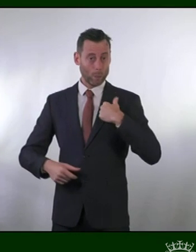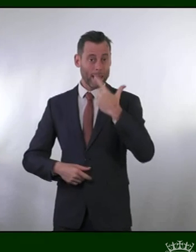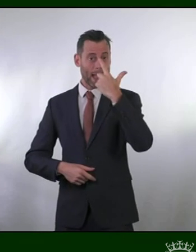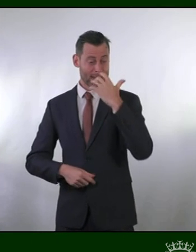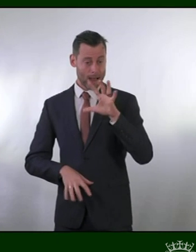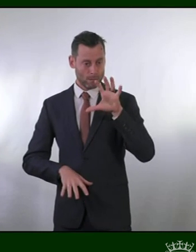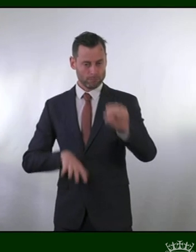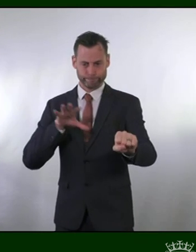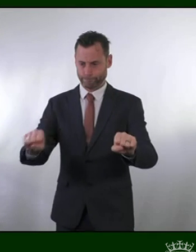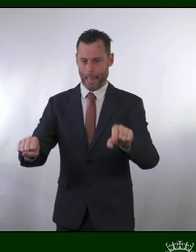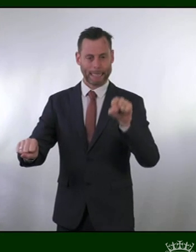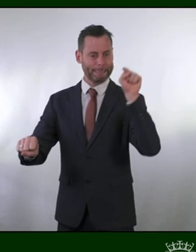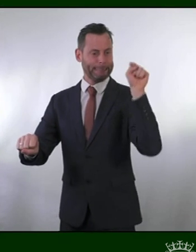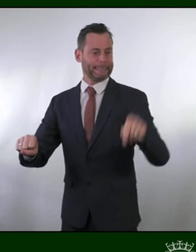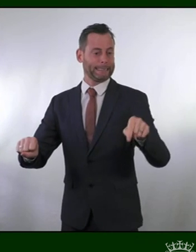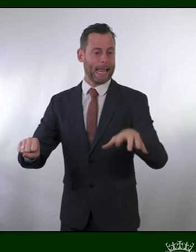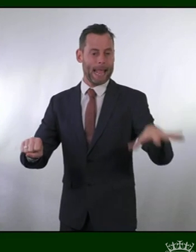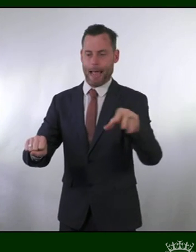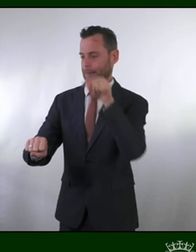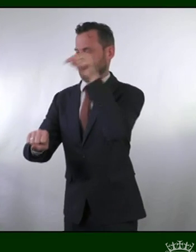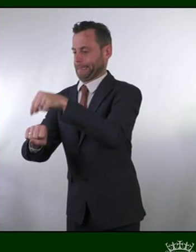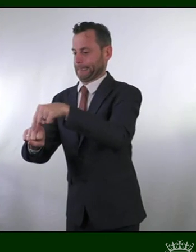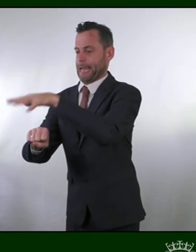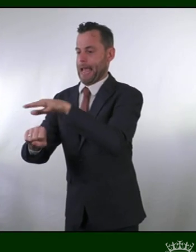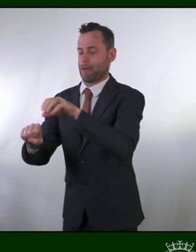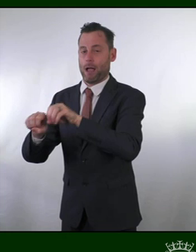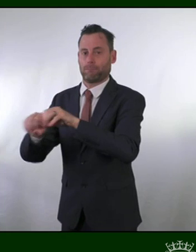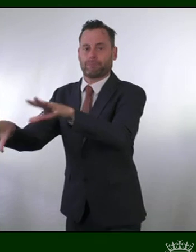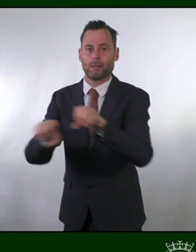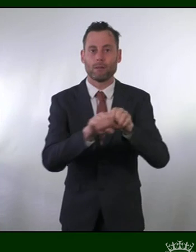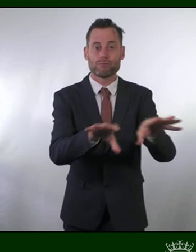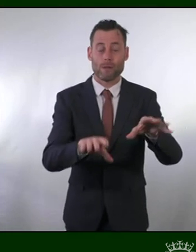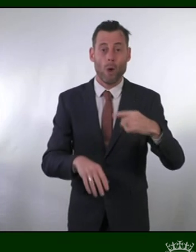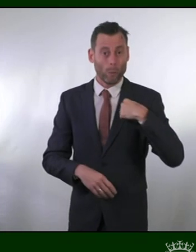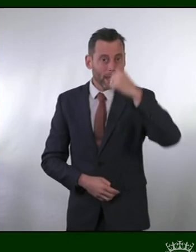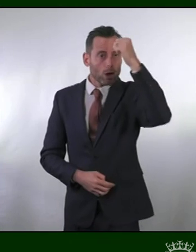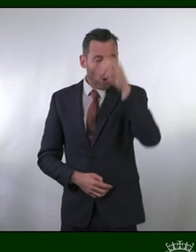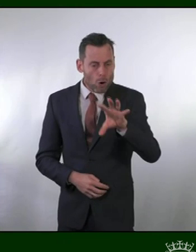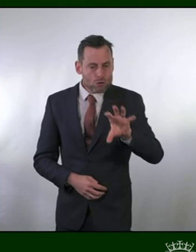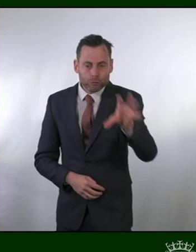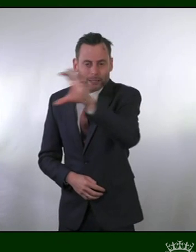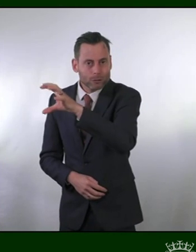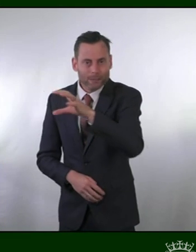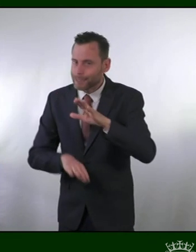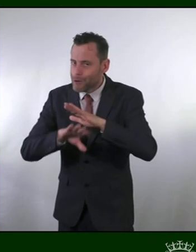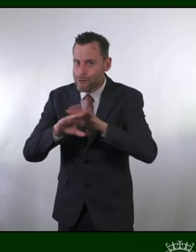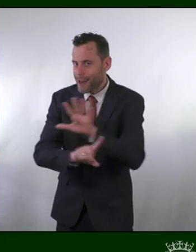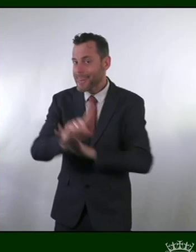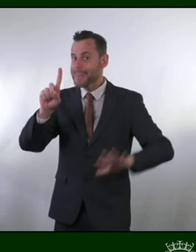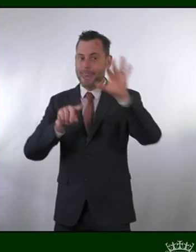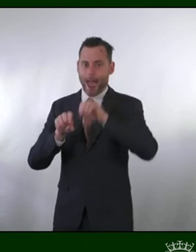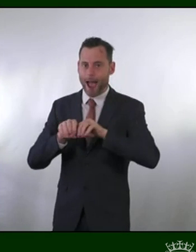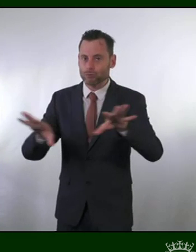We know that it is regionally distributed, rather than nationally distributed, at the moment, and that gives us a chance to do the right thing.